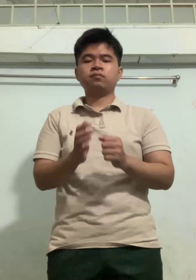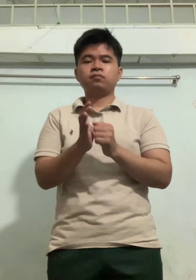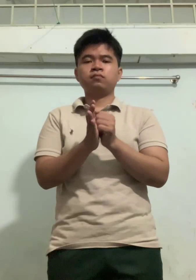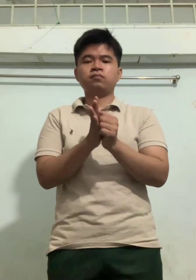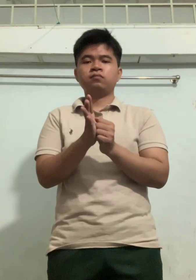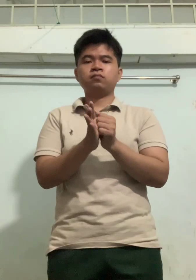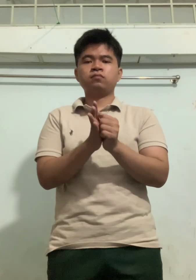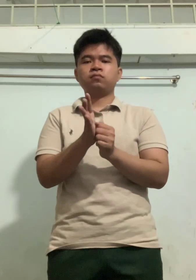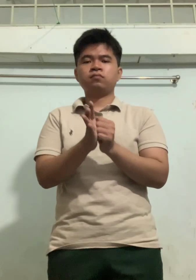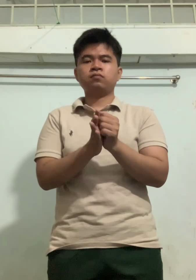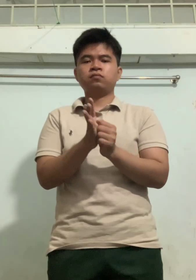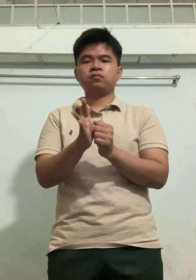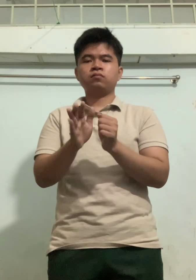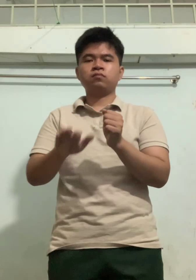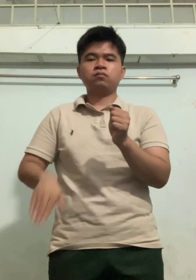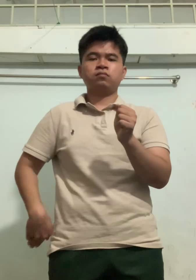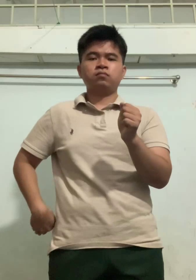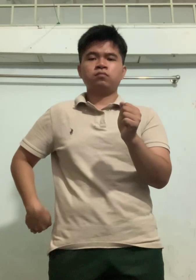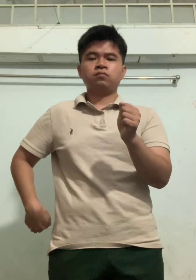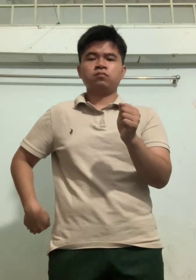thang sau